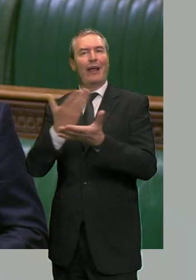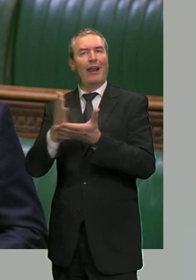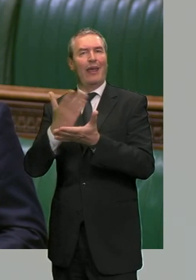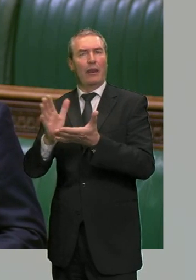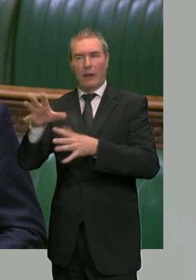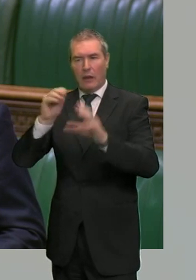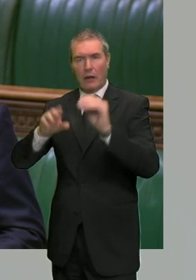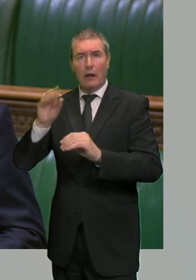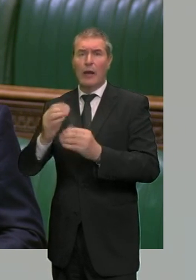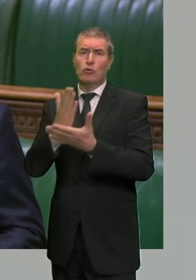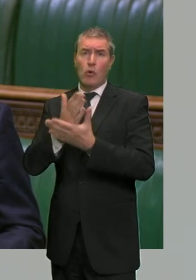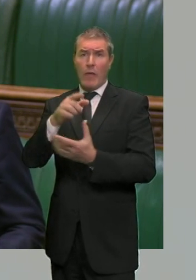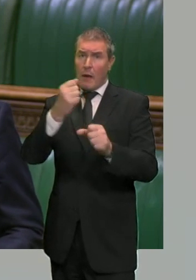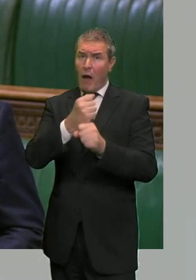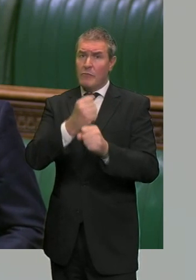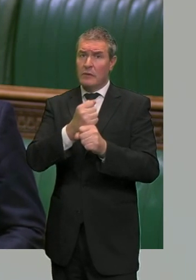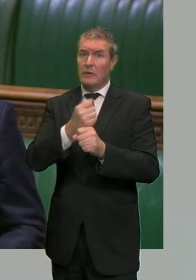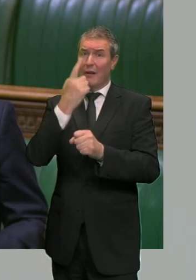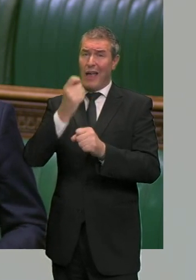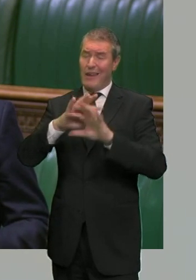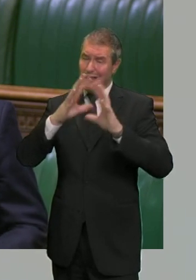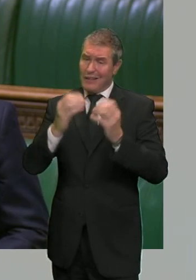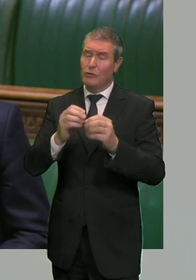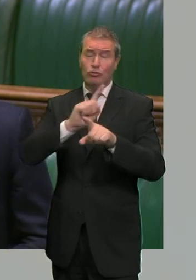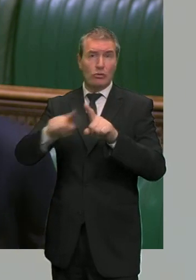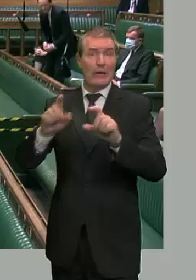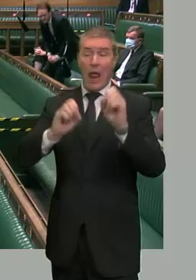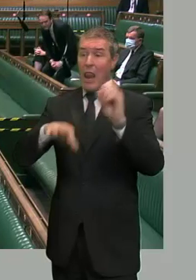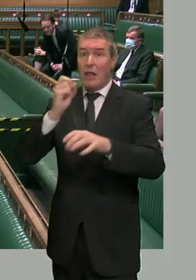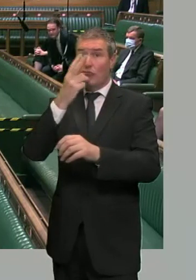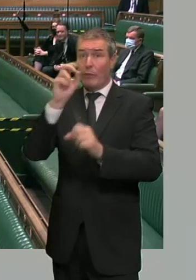Can he assure my constituents that the Government are doing all they can to tackle littering?